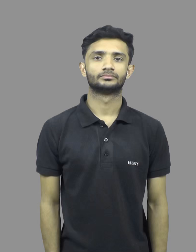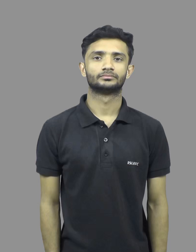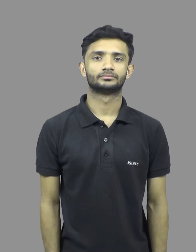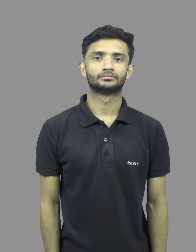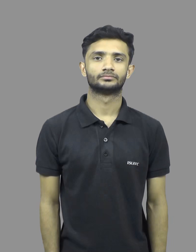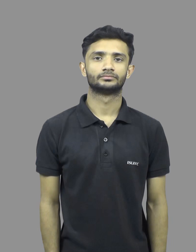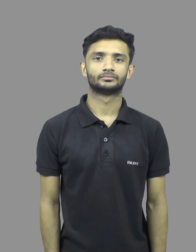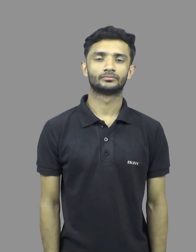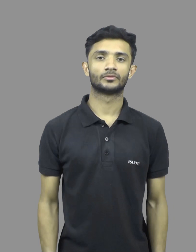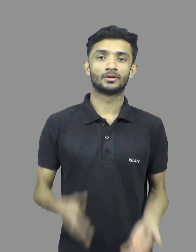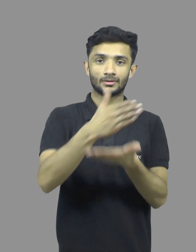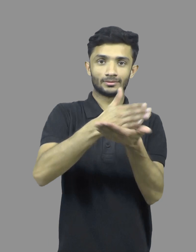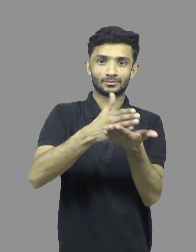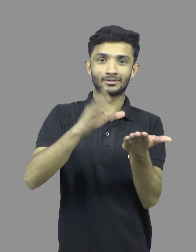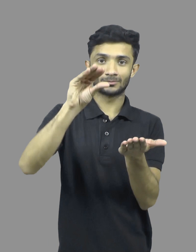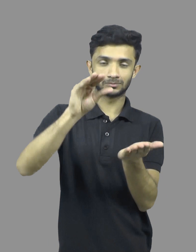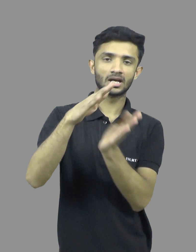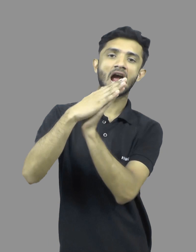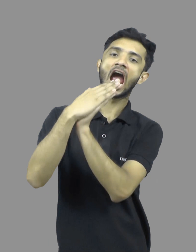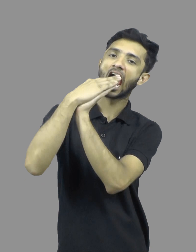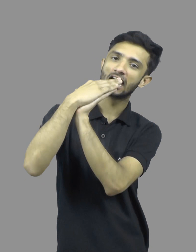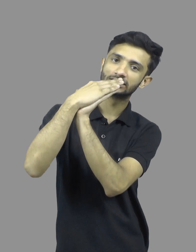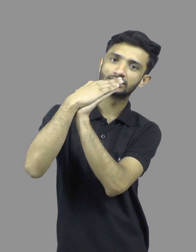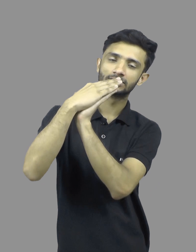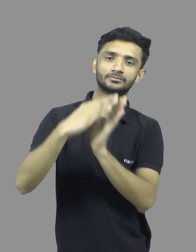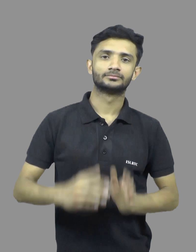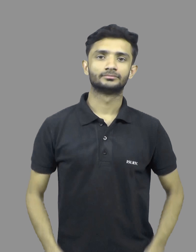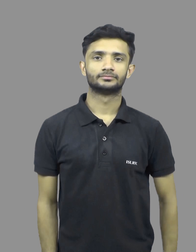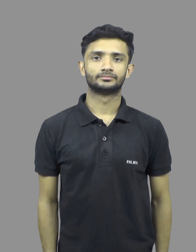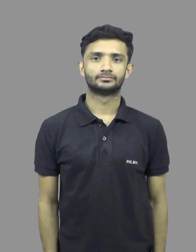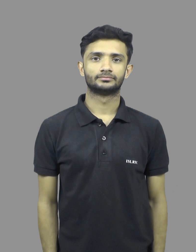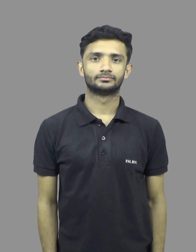Sandwich